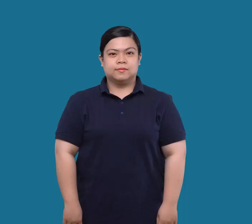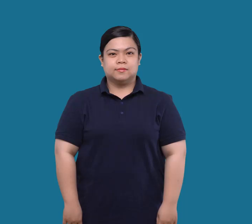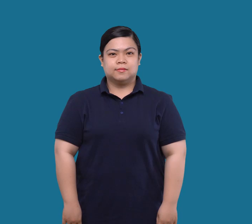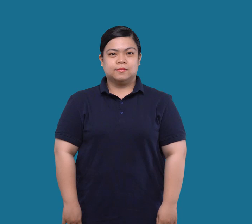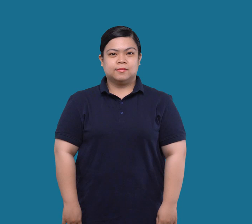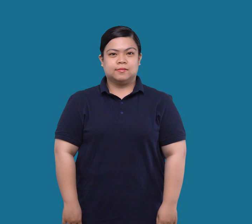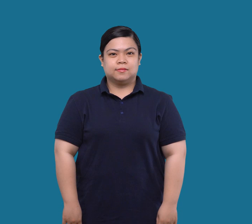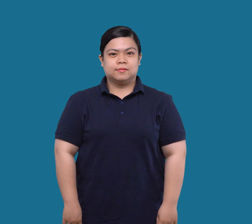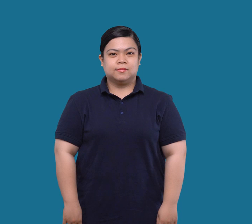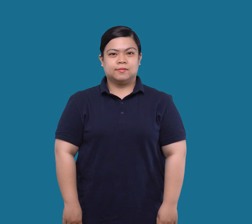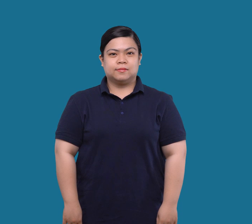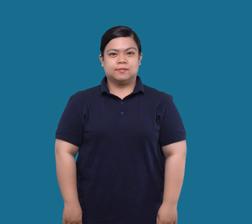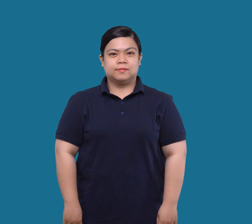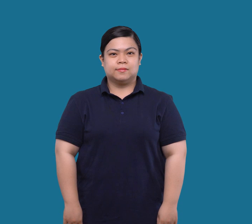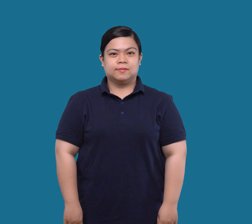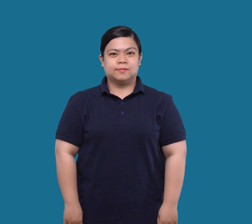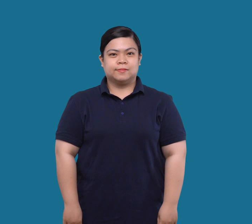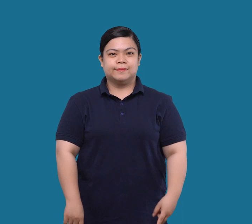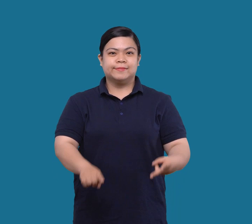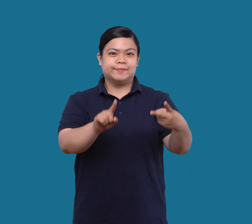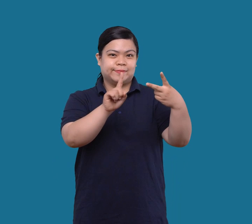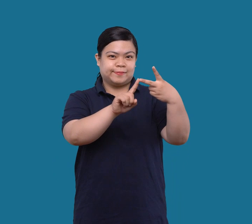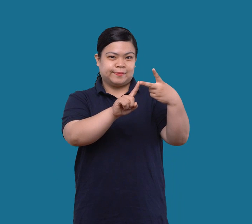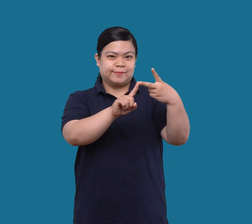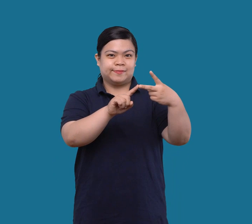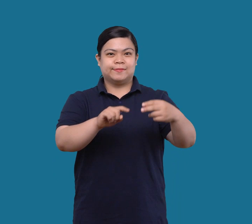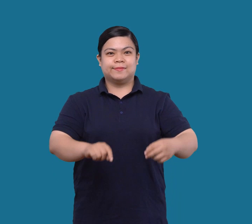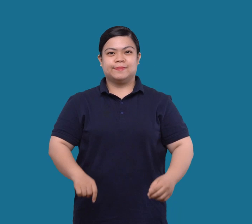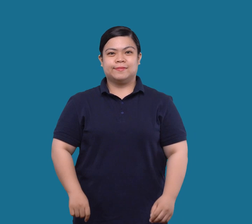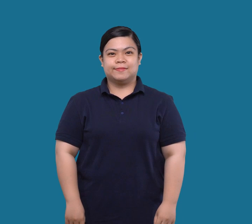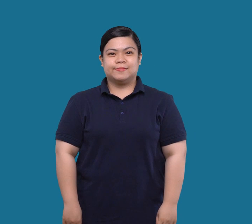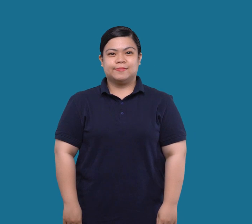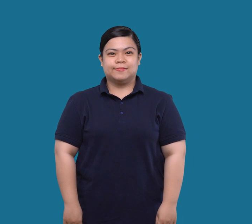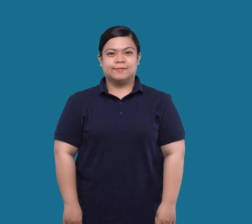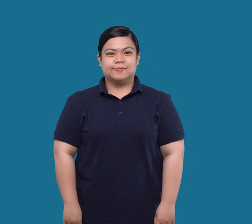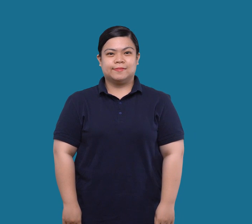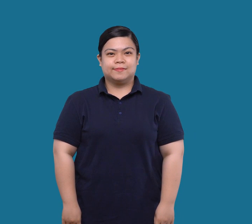hai là